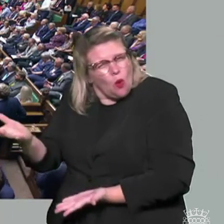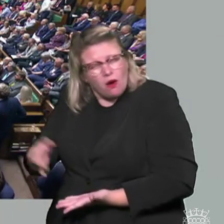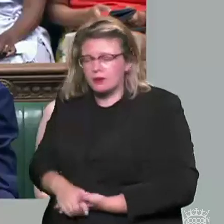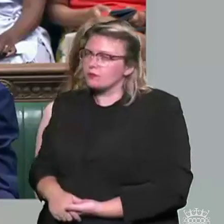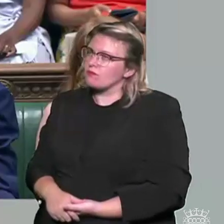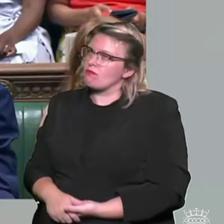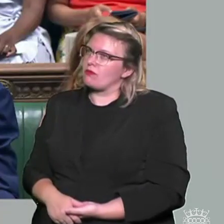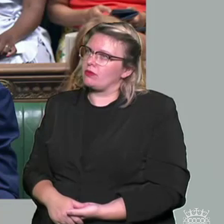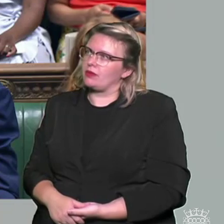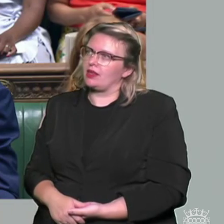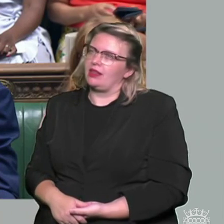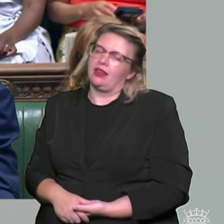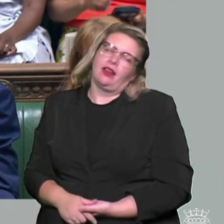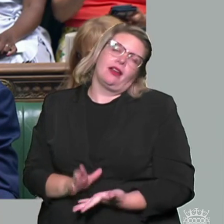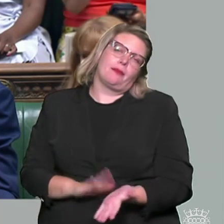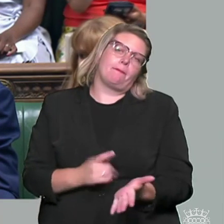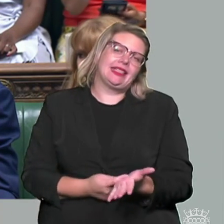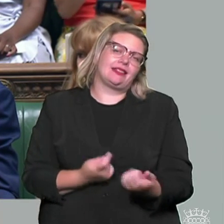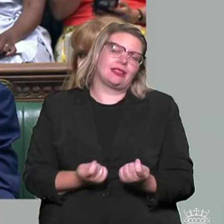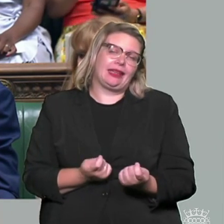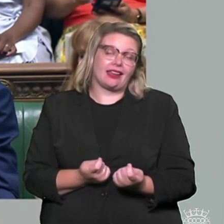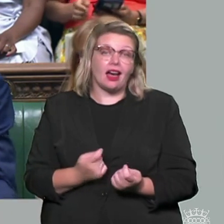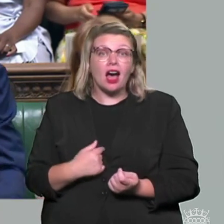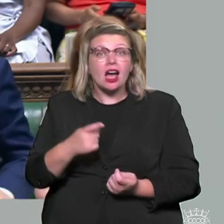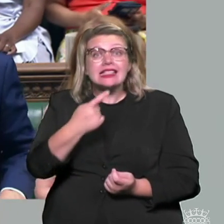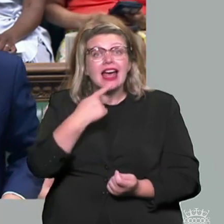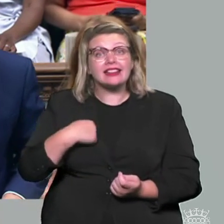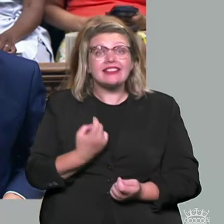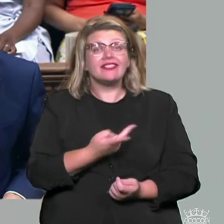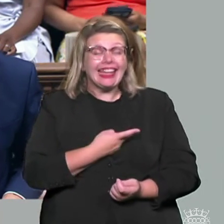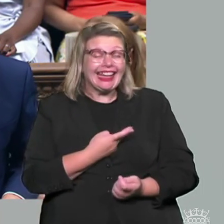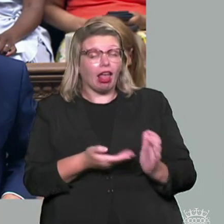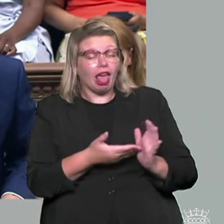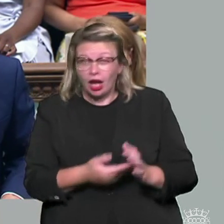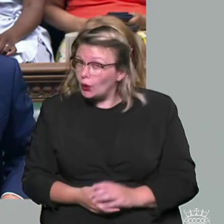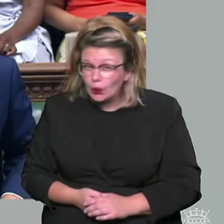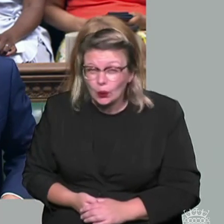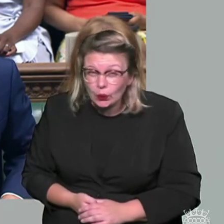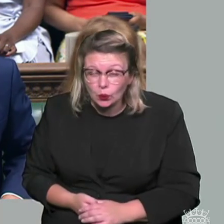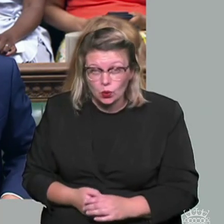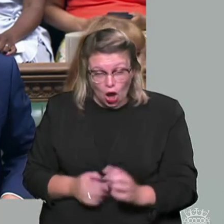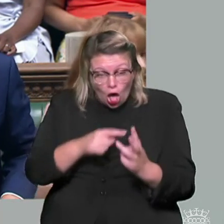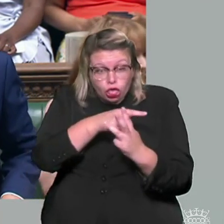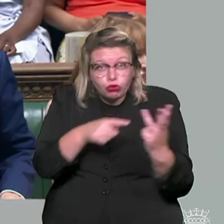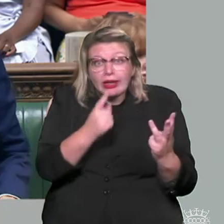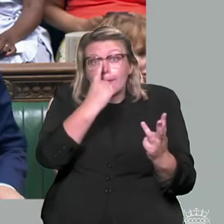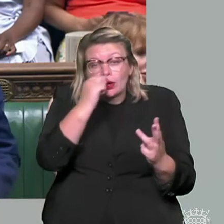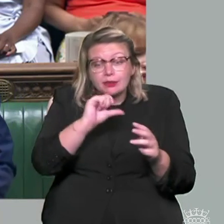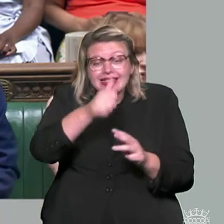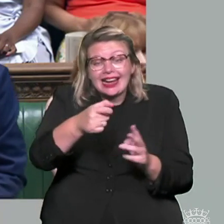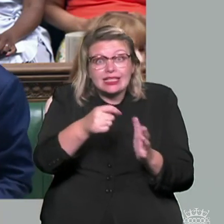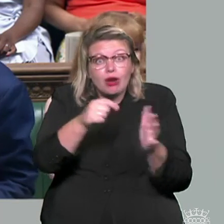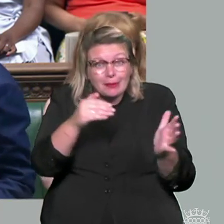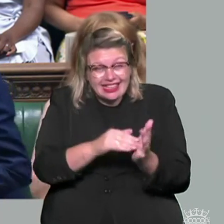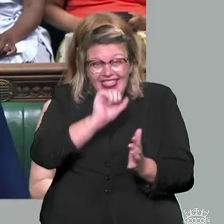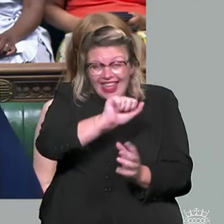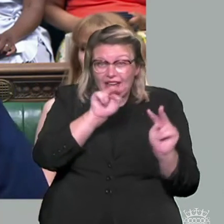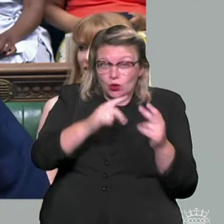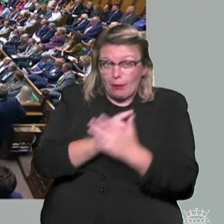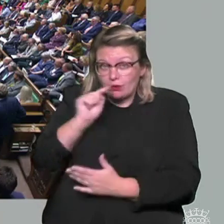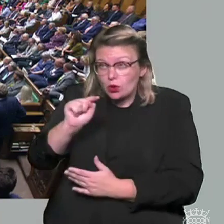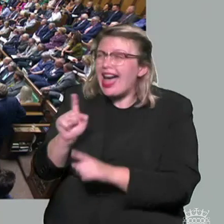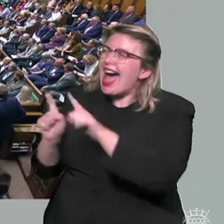If only it were satirical. It is what the future candidates think of his—